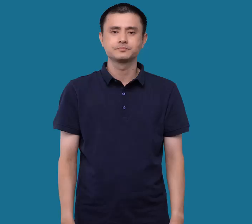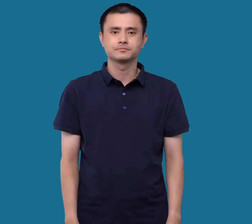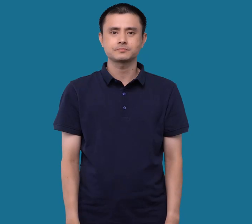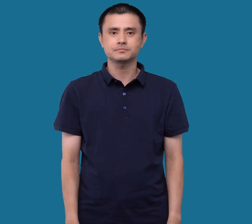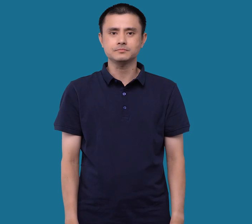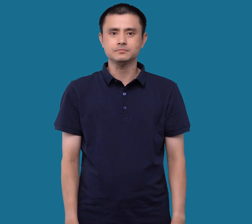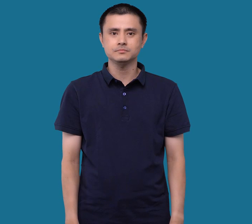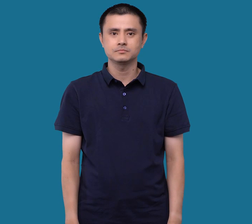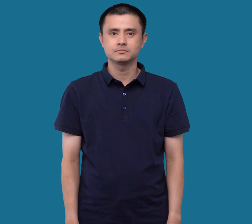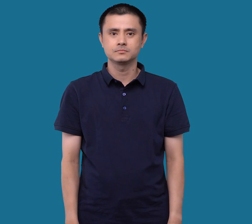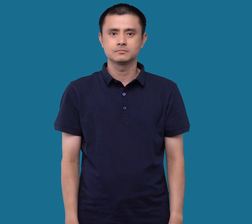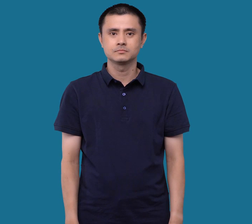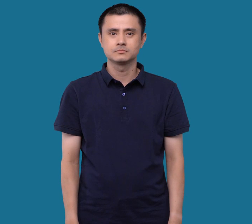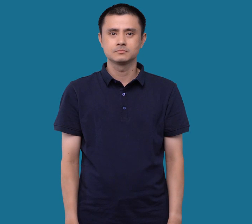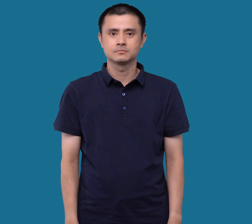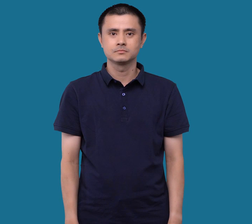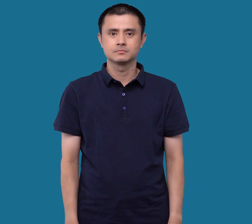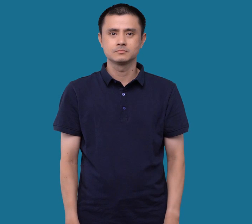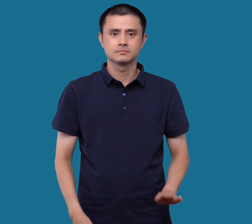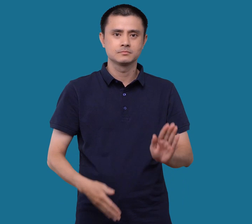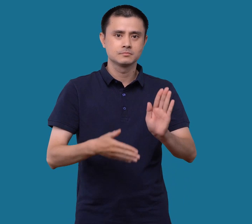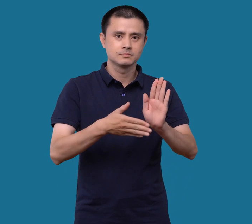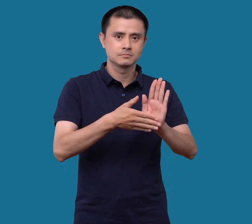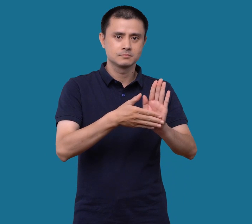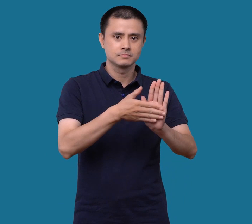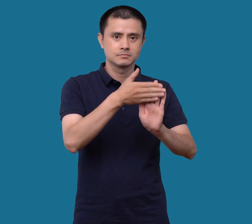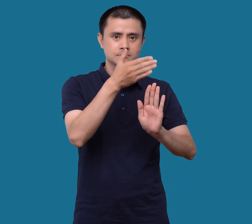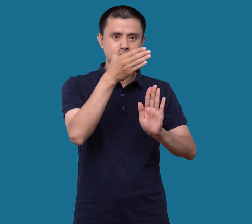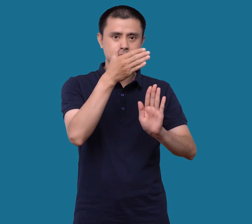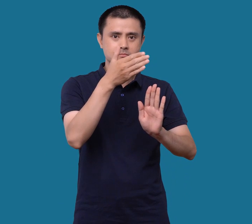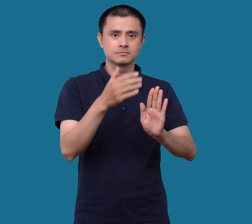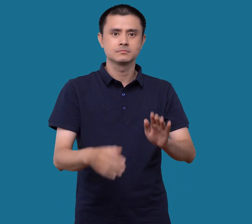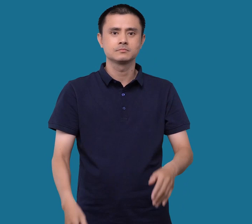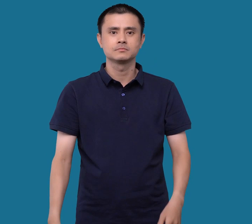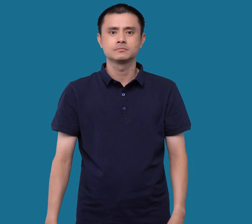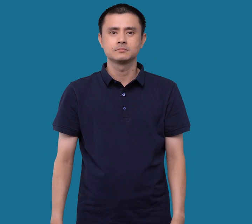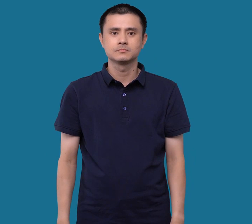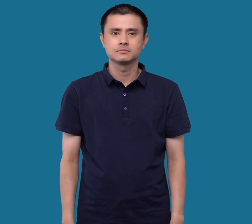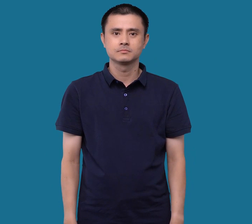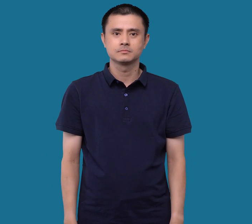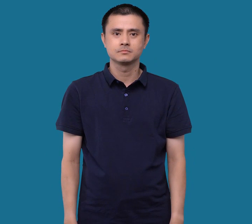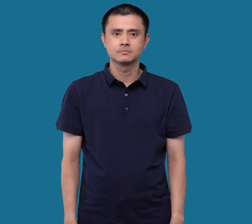bức tường